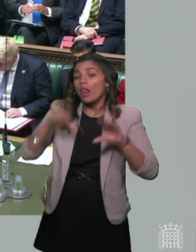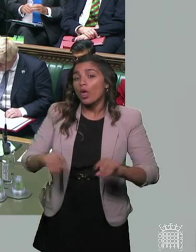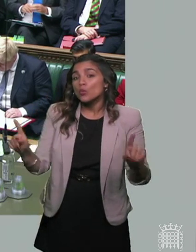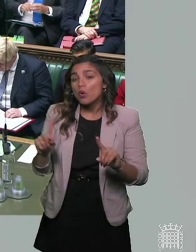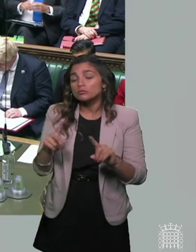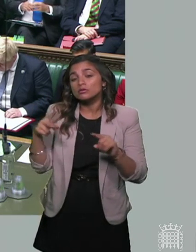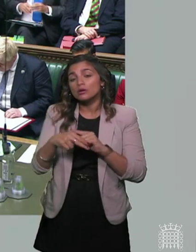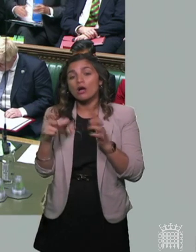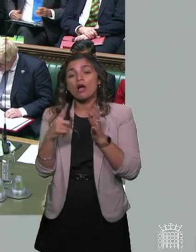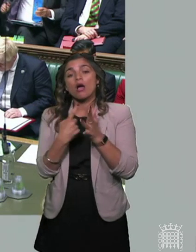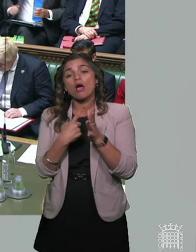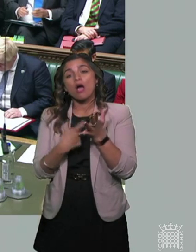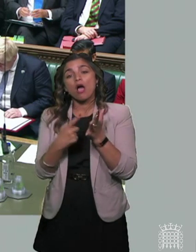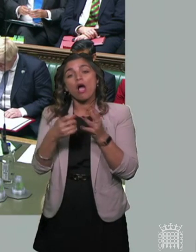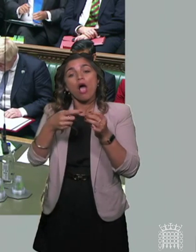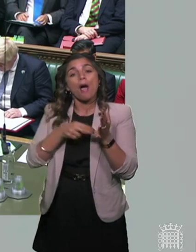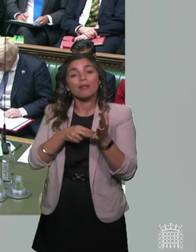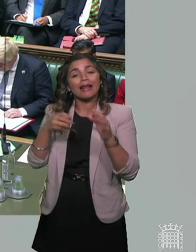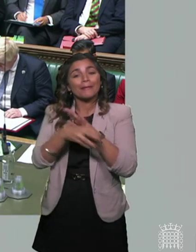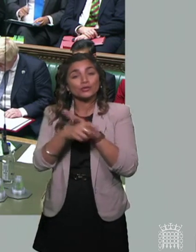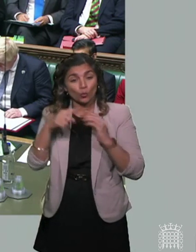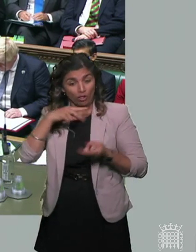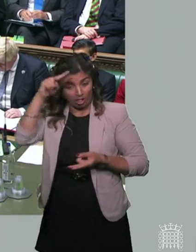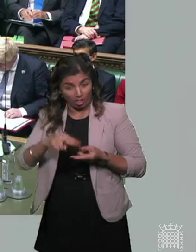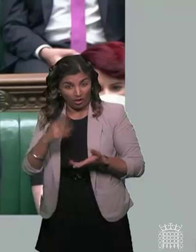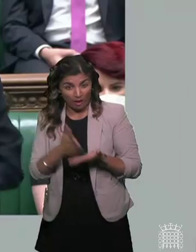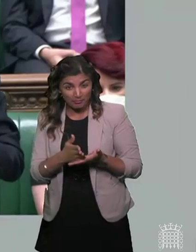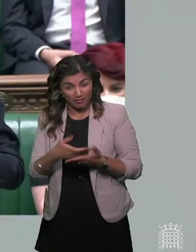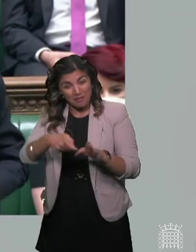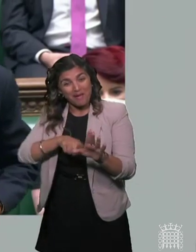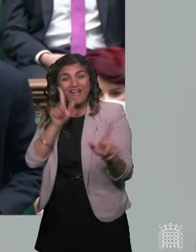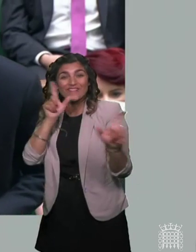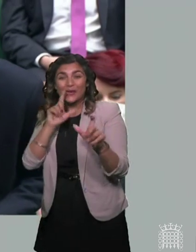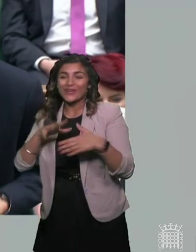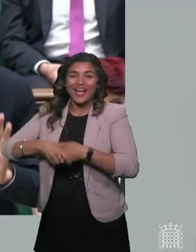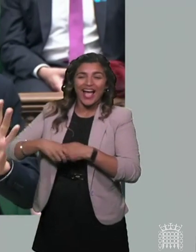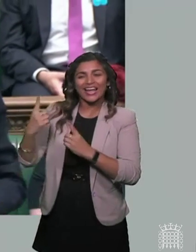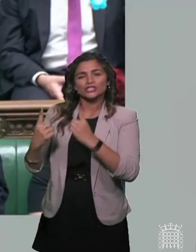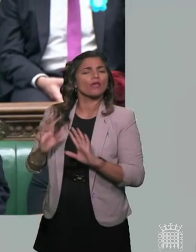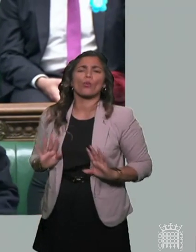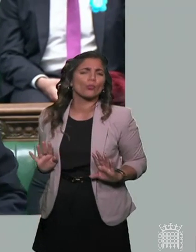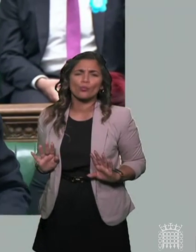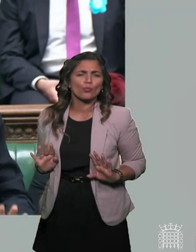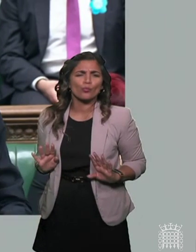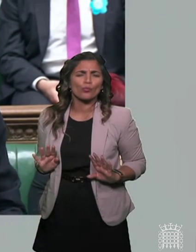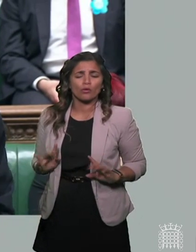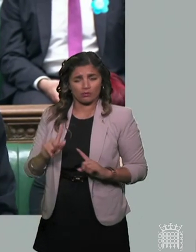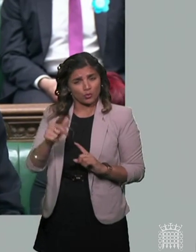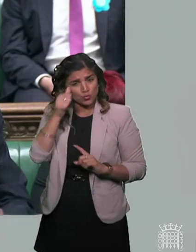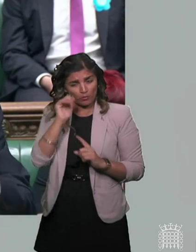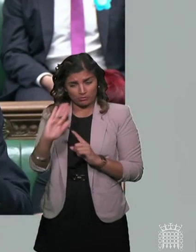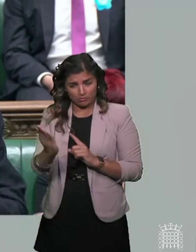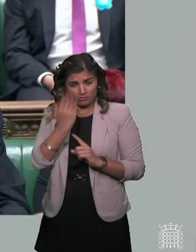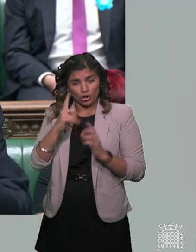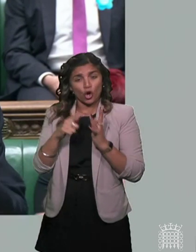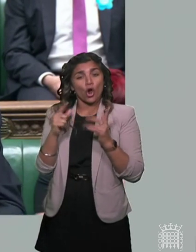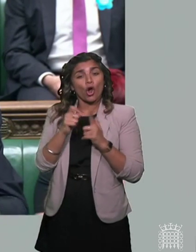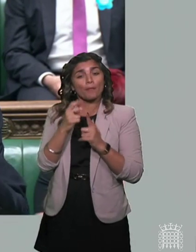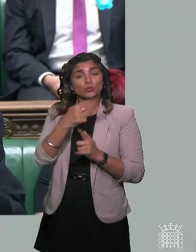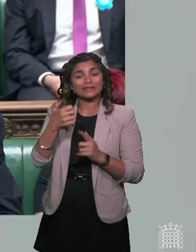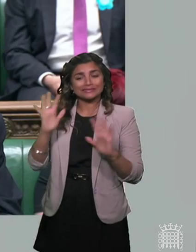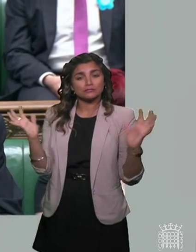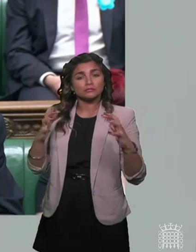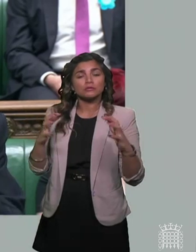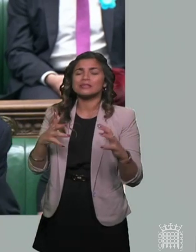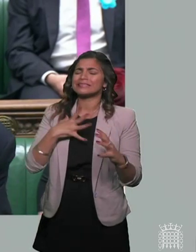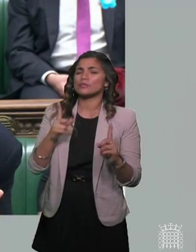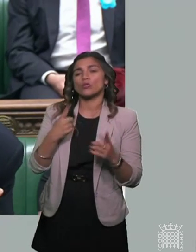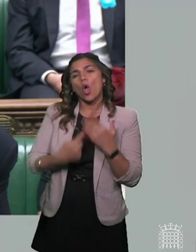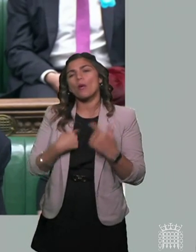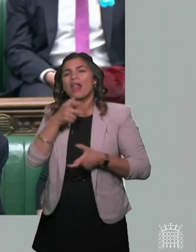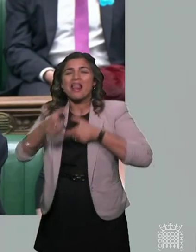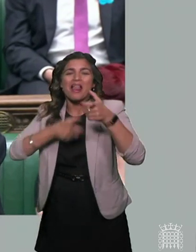Photo opportunities will not cut carbon emissions in half. I say to the Prime Minister that in these final days before COP26, we need more than warm words.